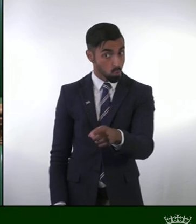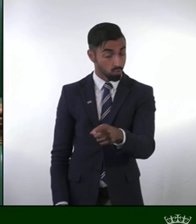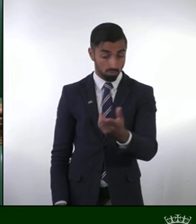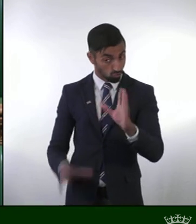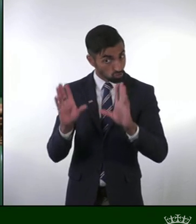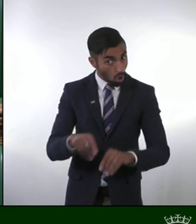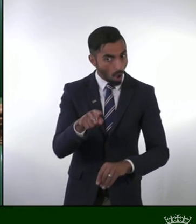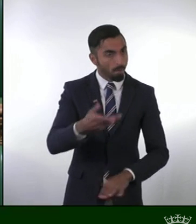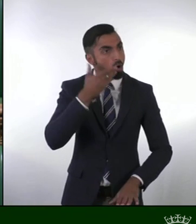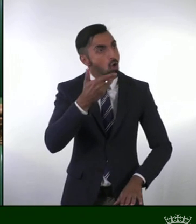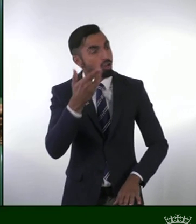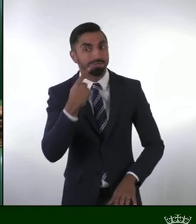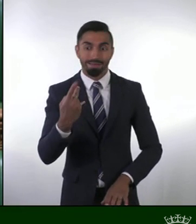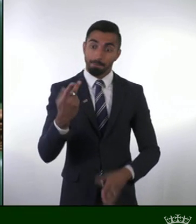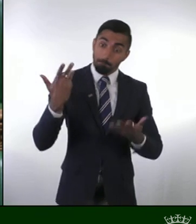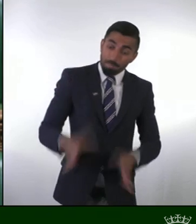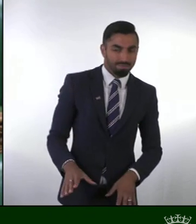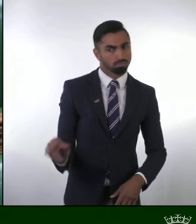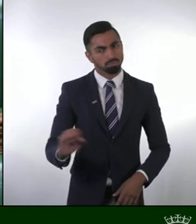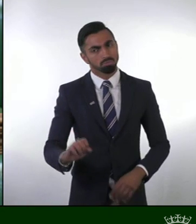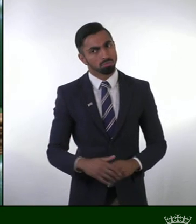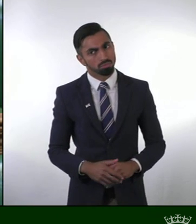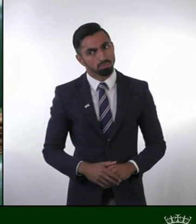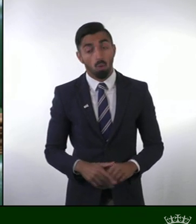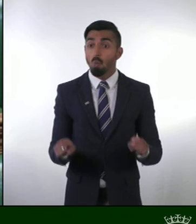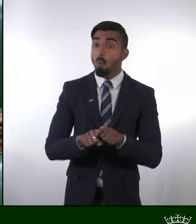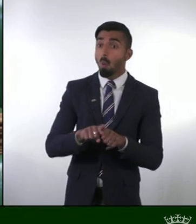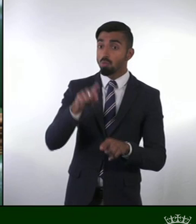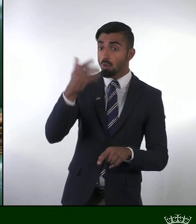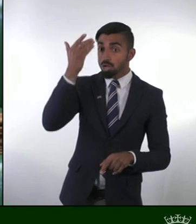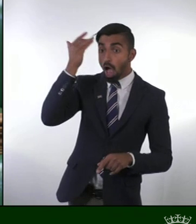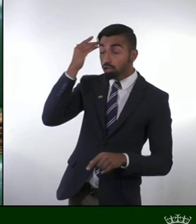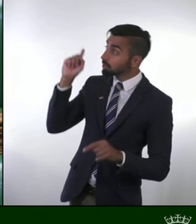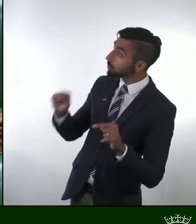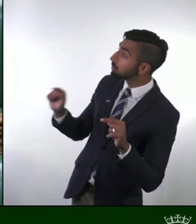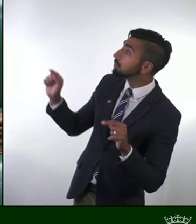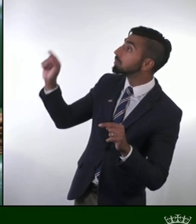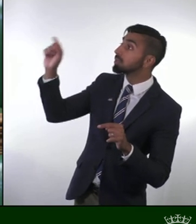Secondly—he mentions other countries—plenty of other comparable countries are getting their children back to school.